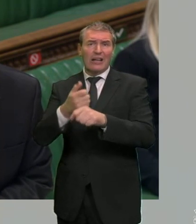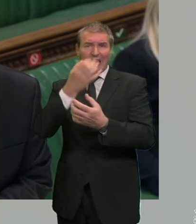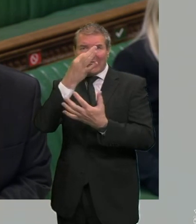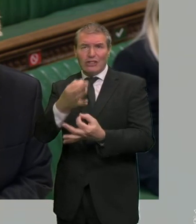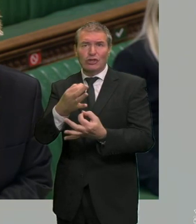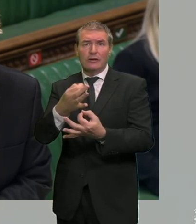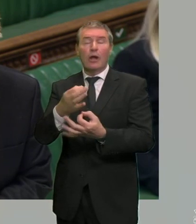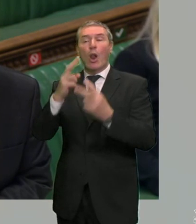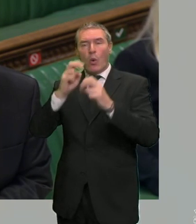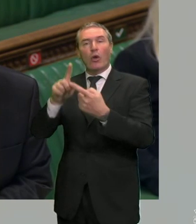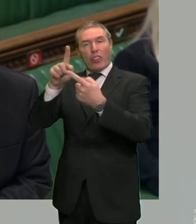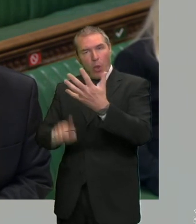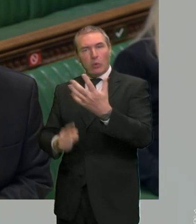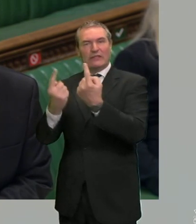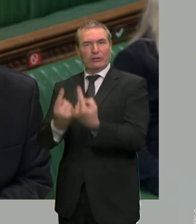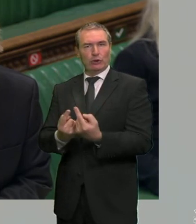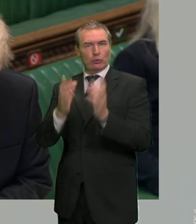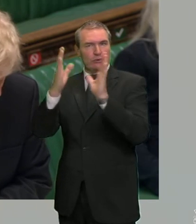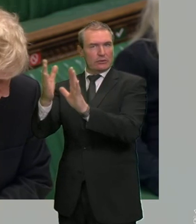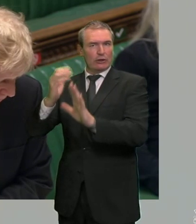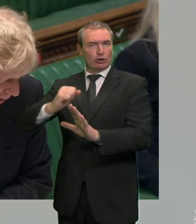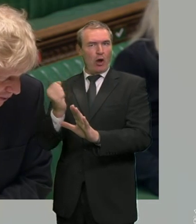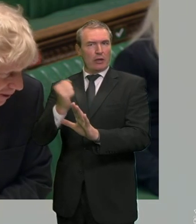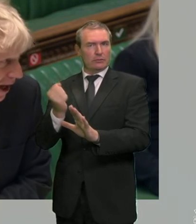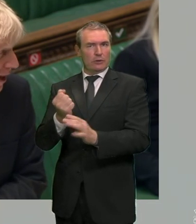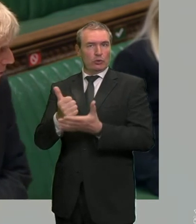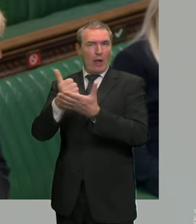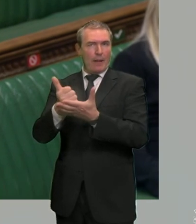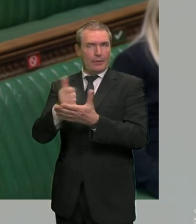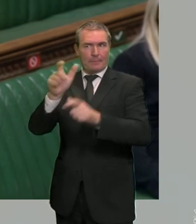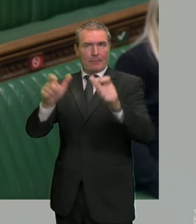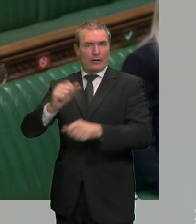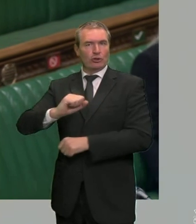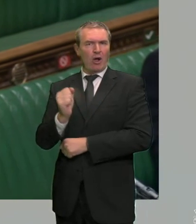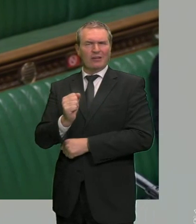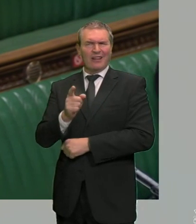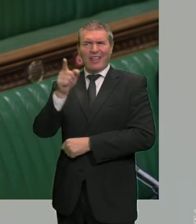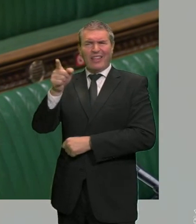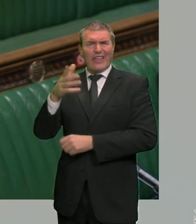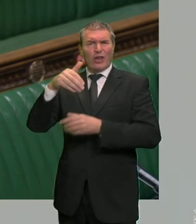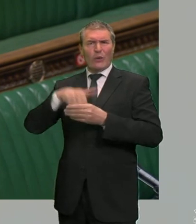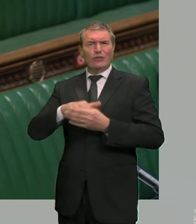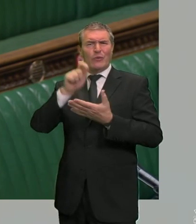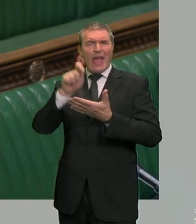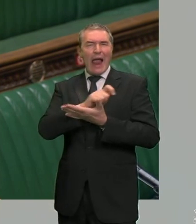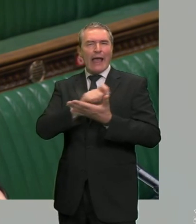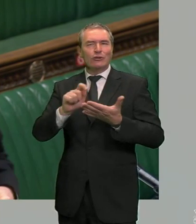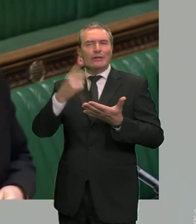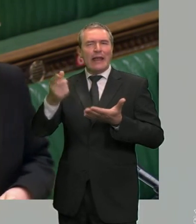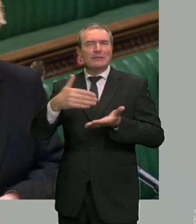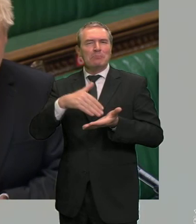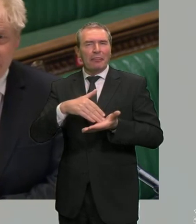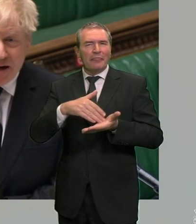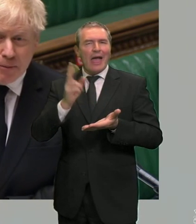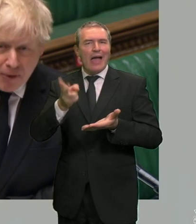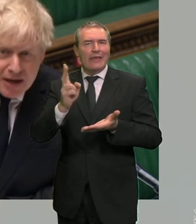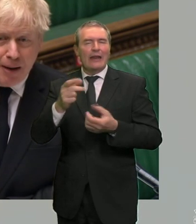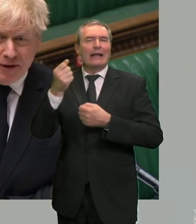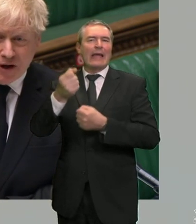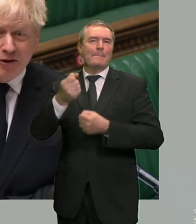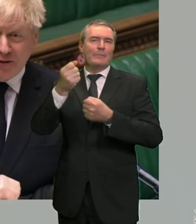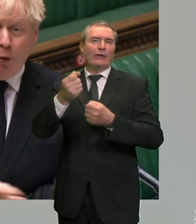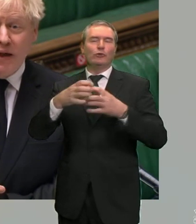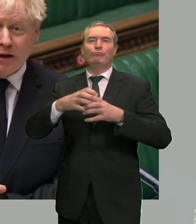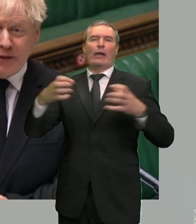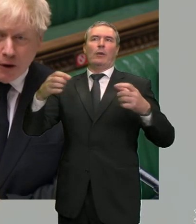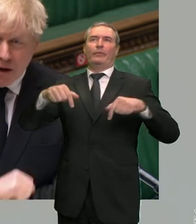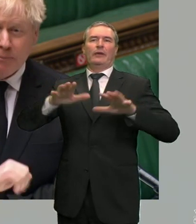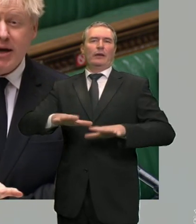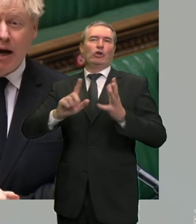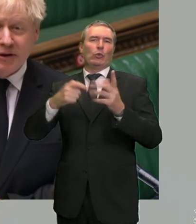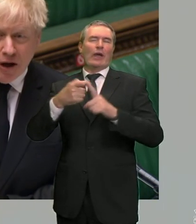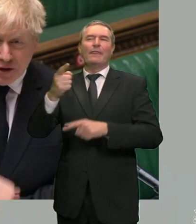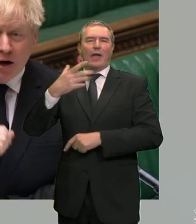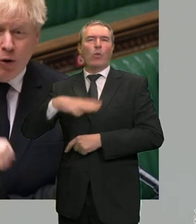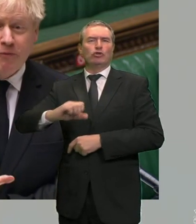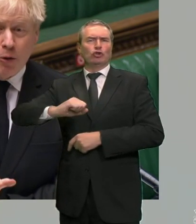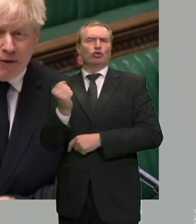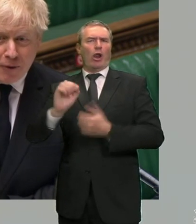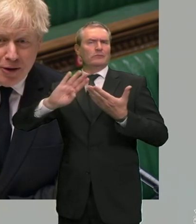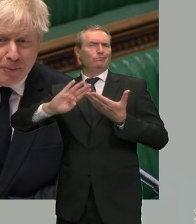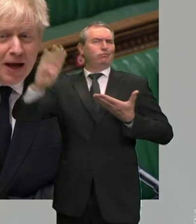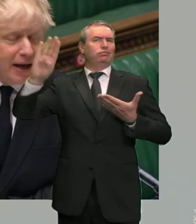They should be looking at the issues that really matter to the people of Scotland, but instead they are going into the elections next month yet again on a campaign to break up this country.